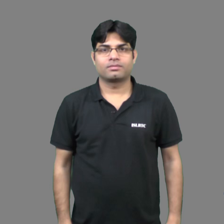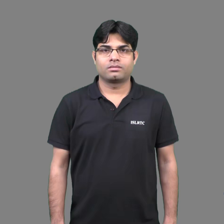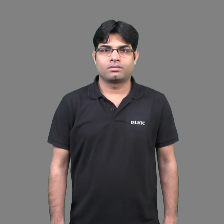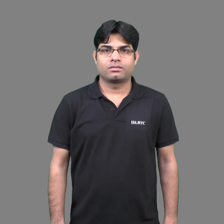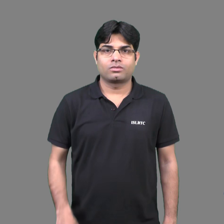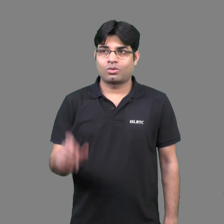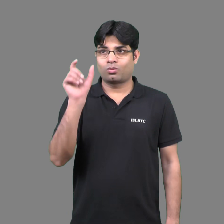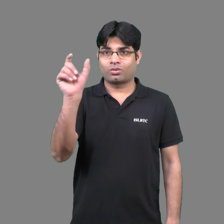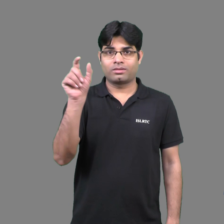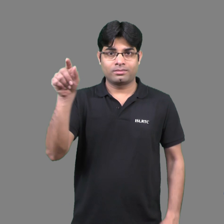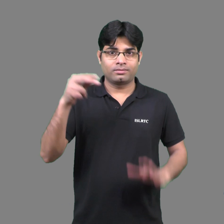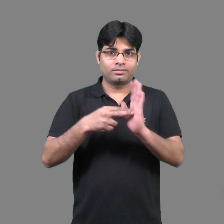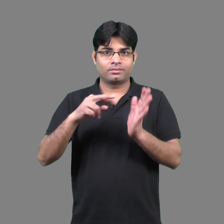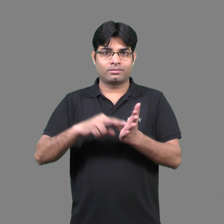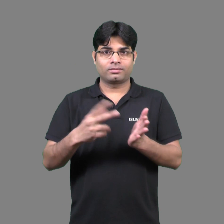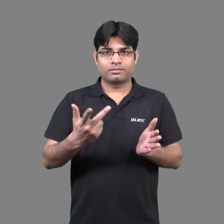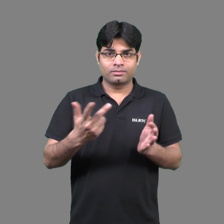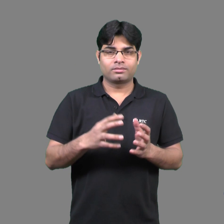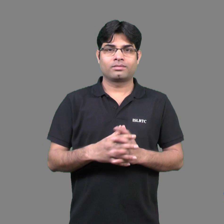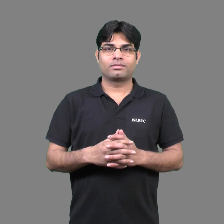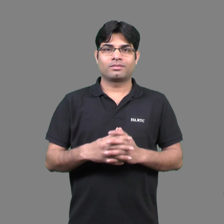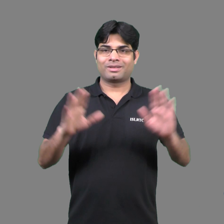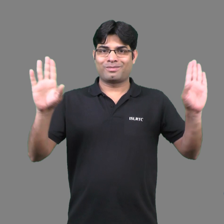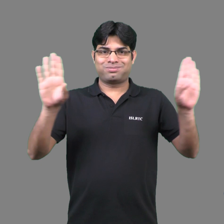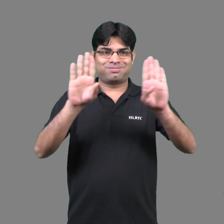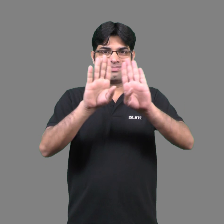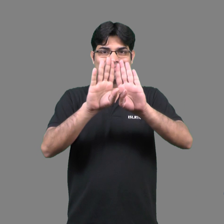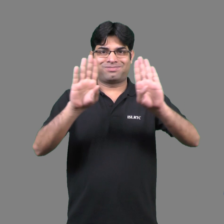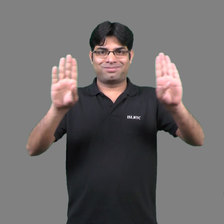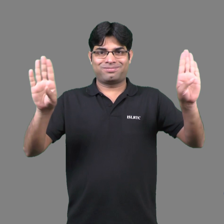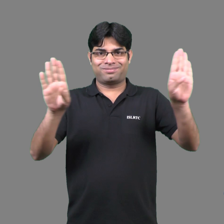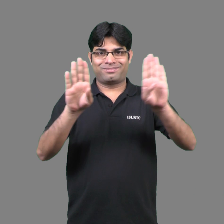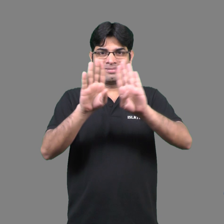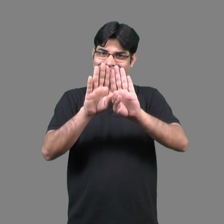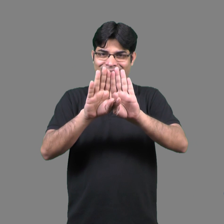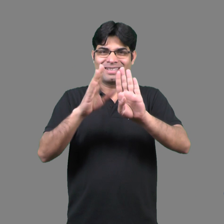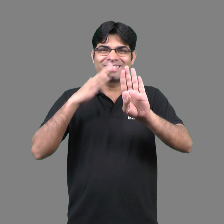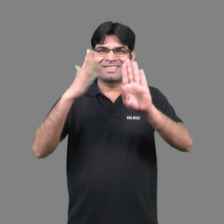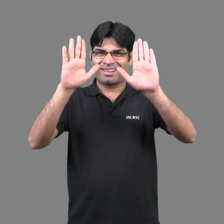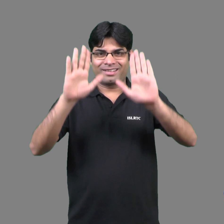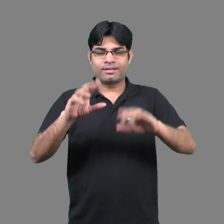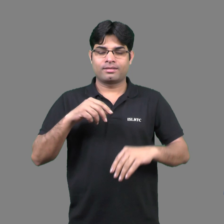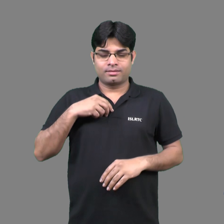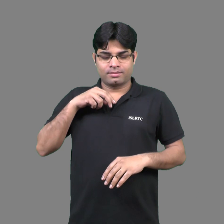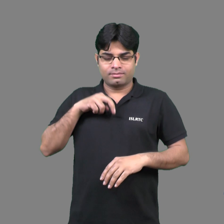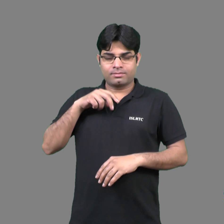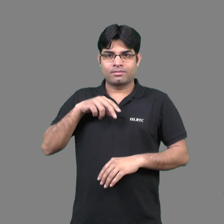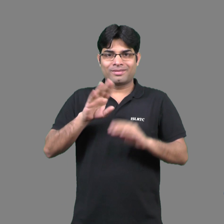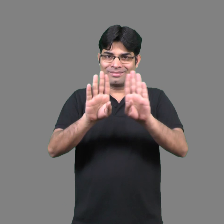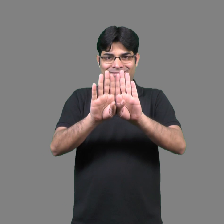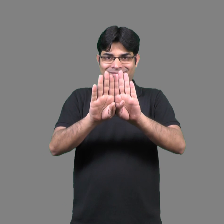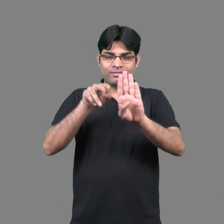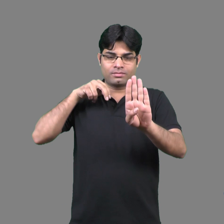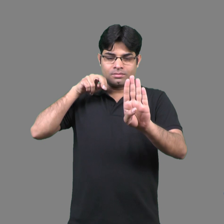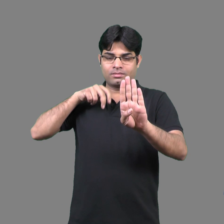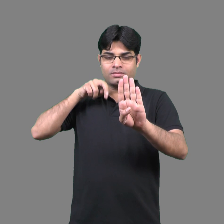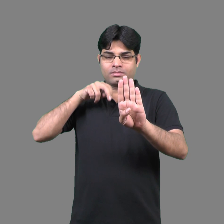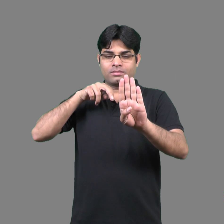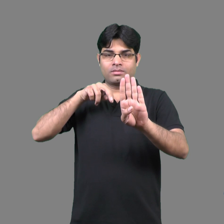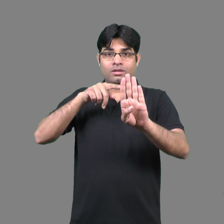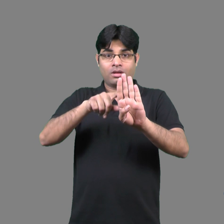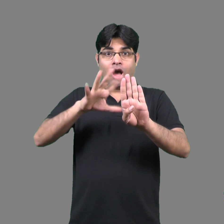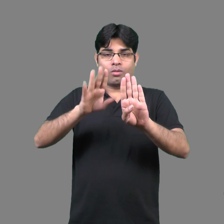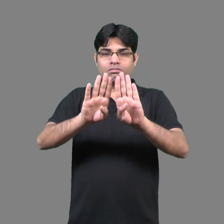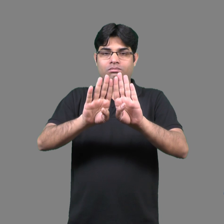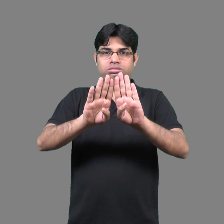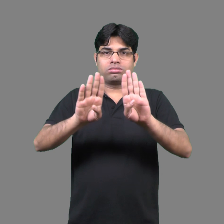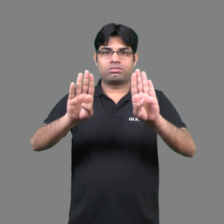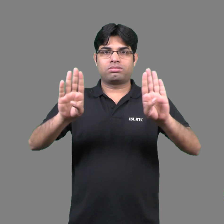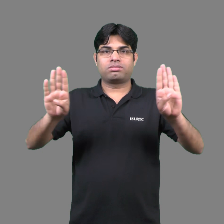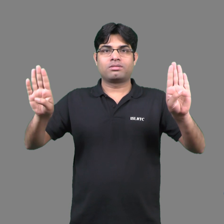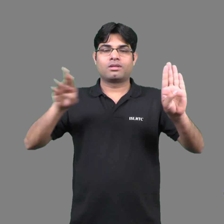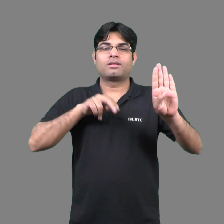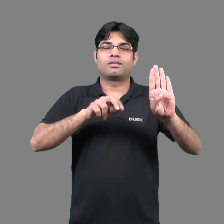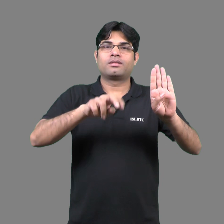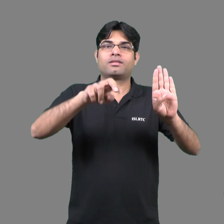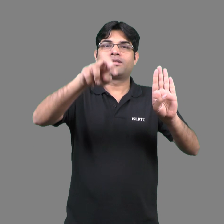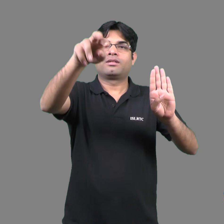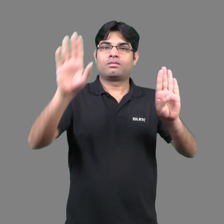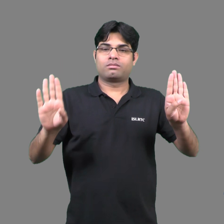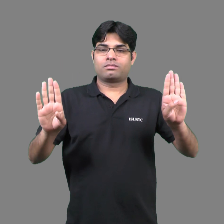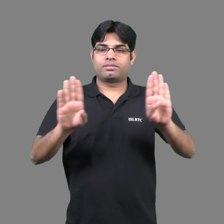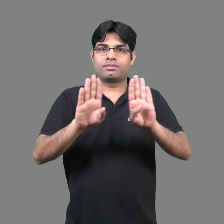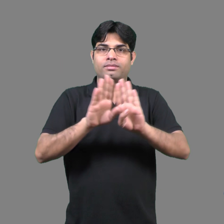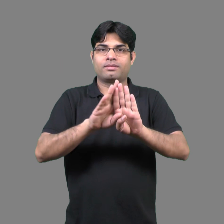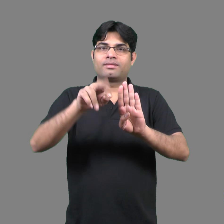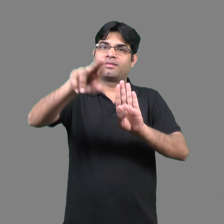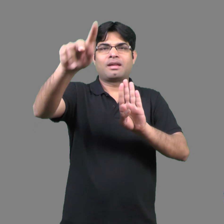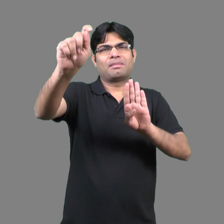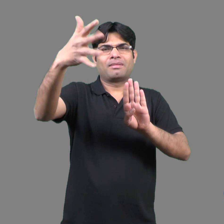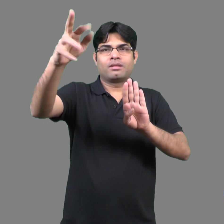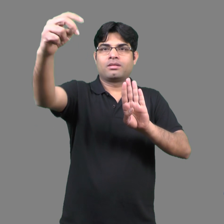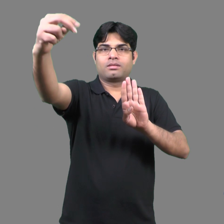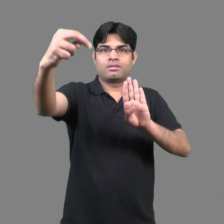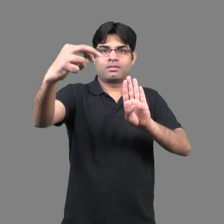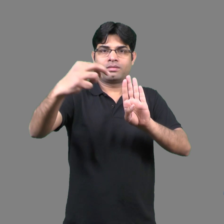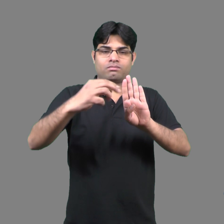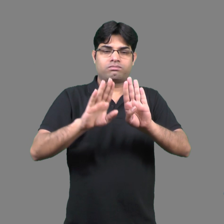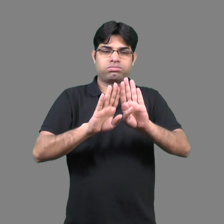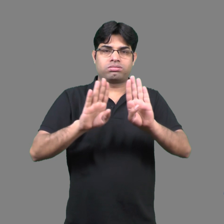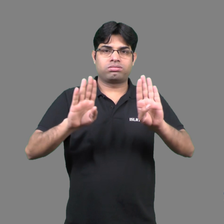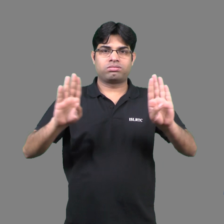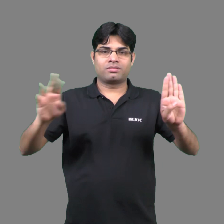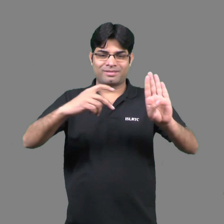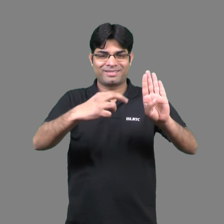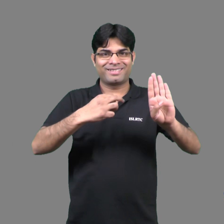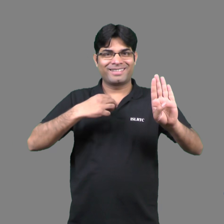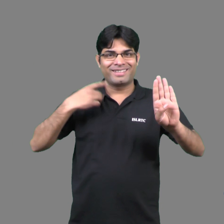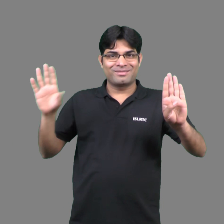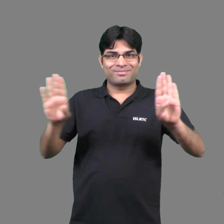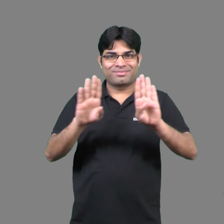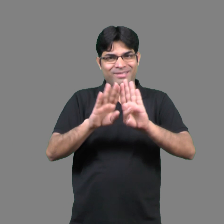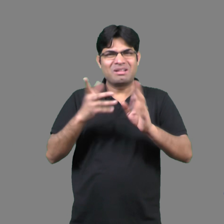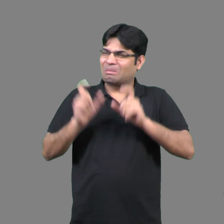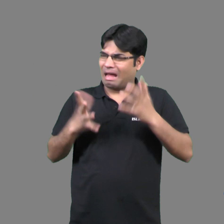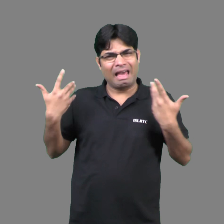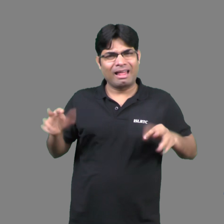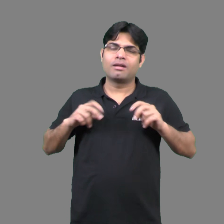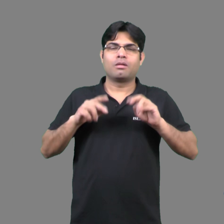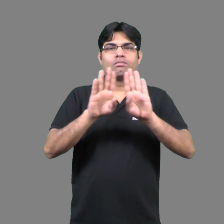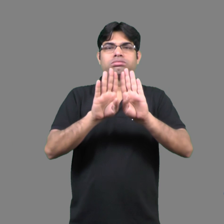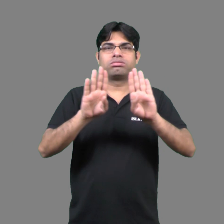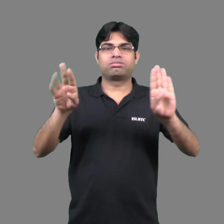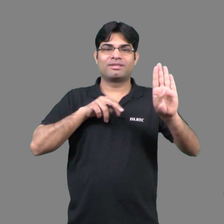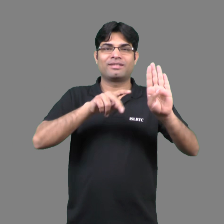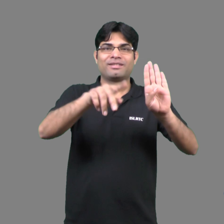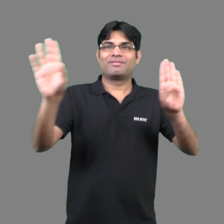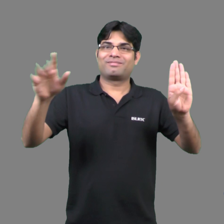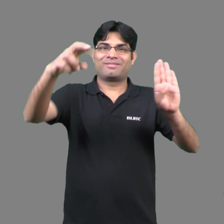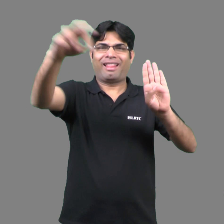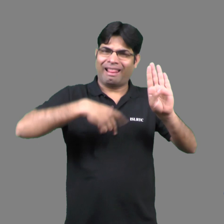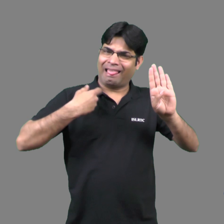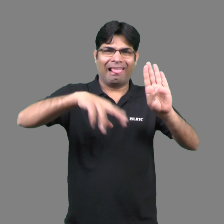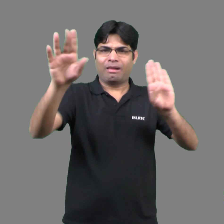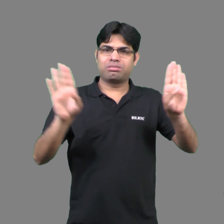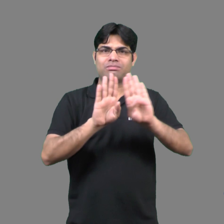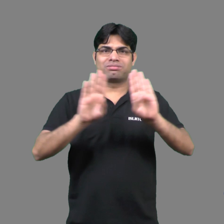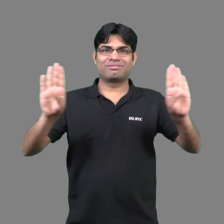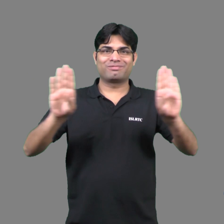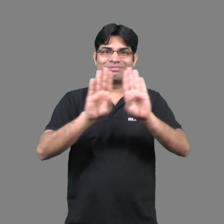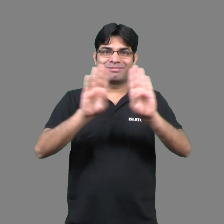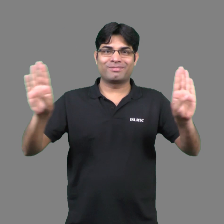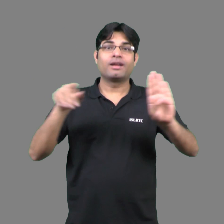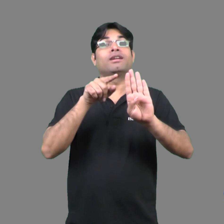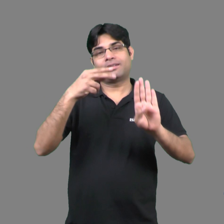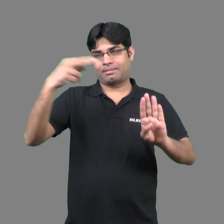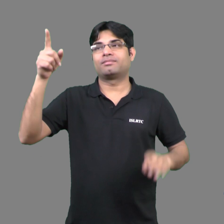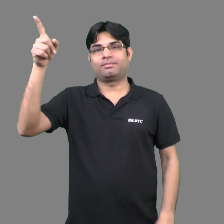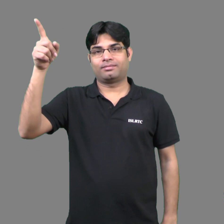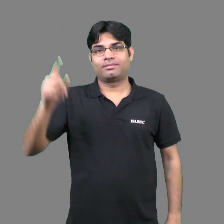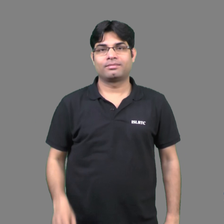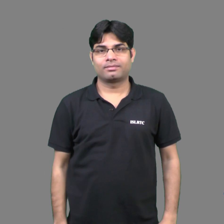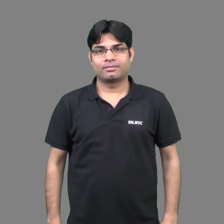Smart Door Lock